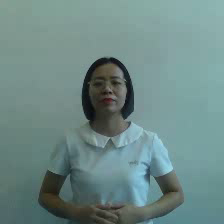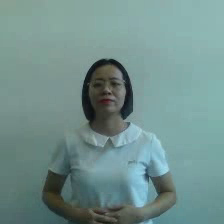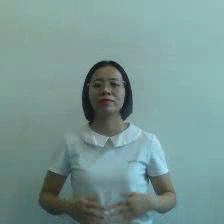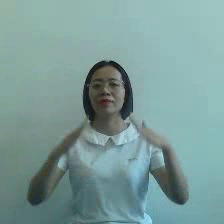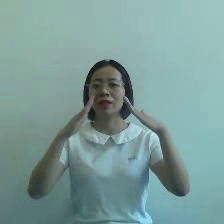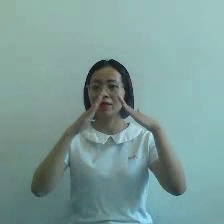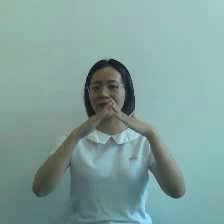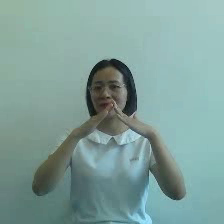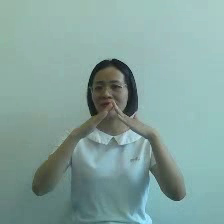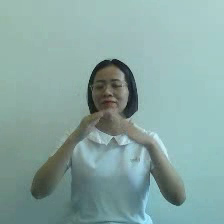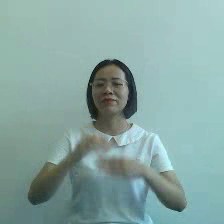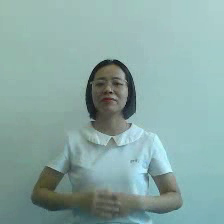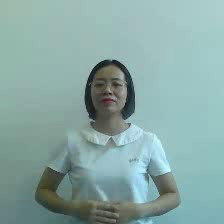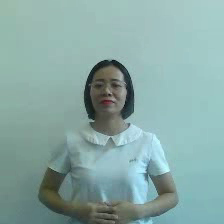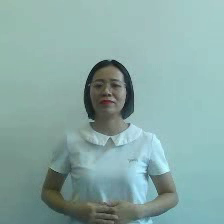Nhà